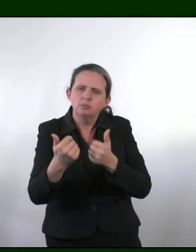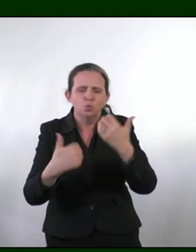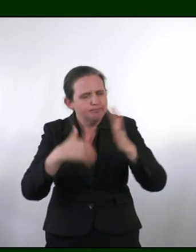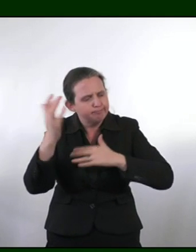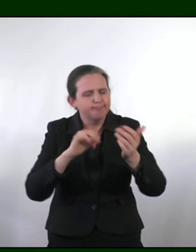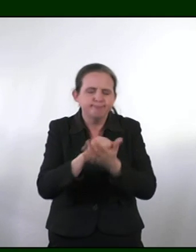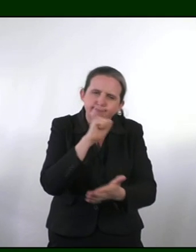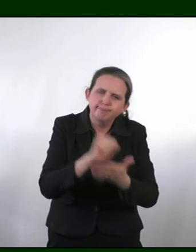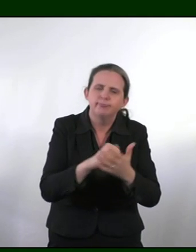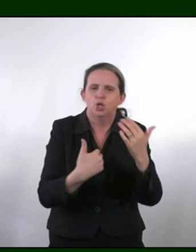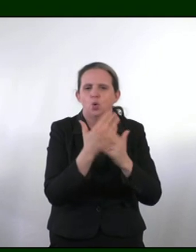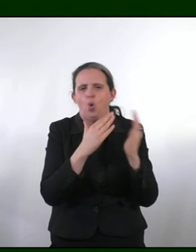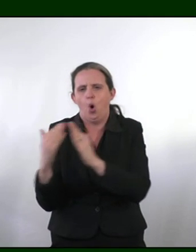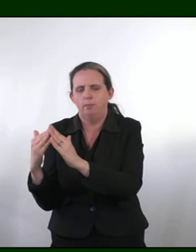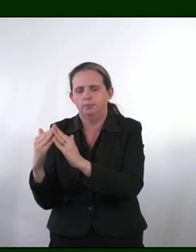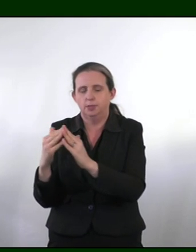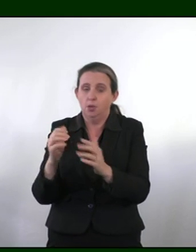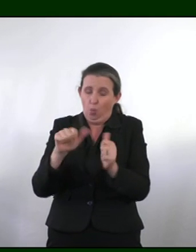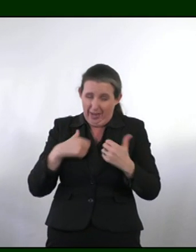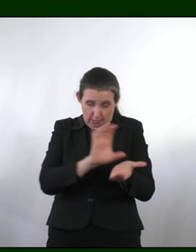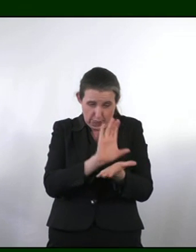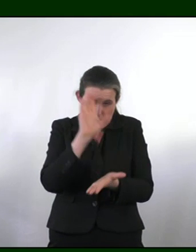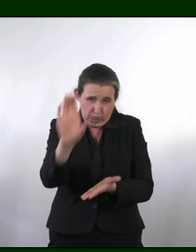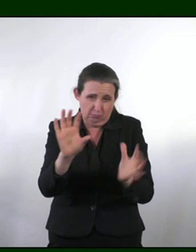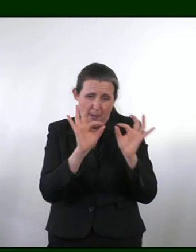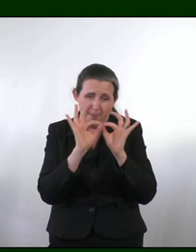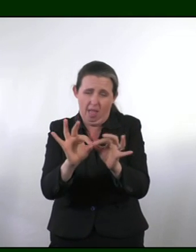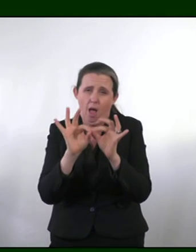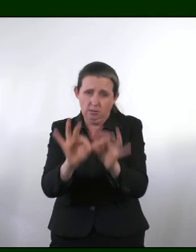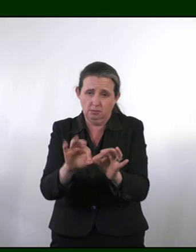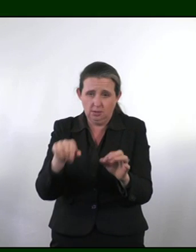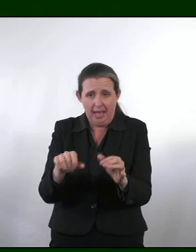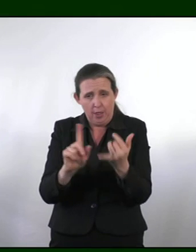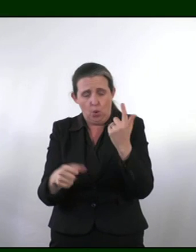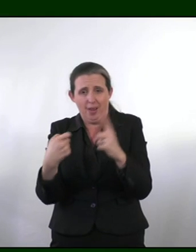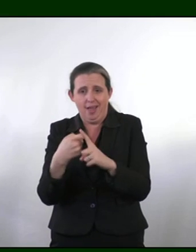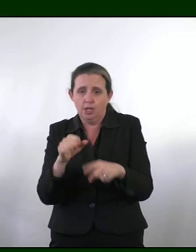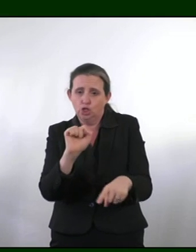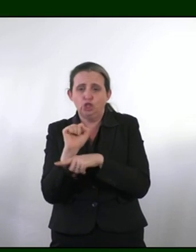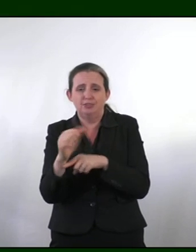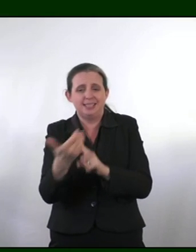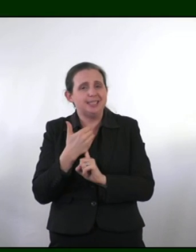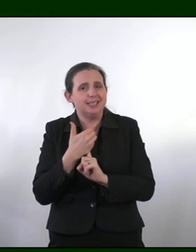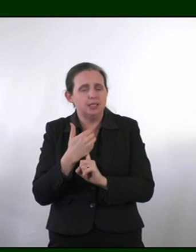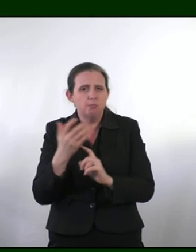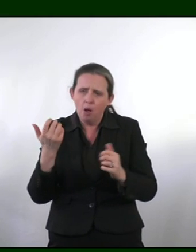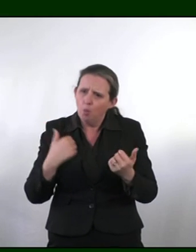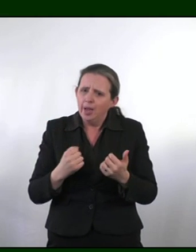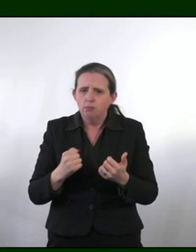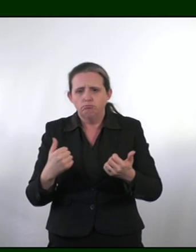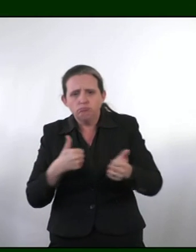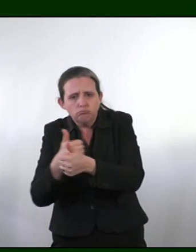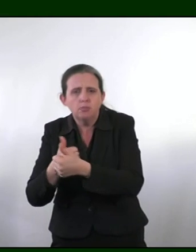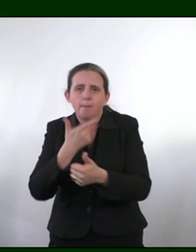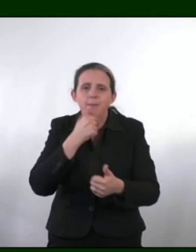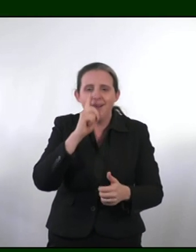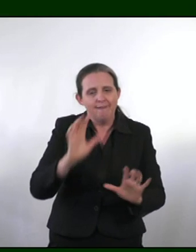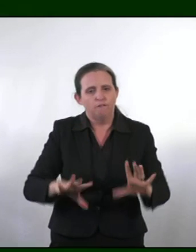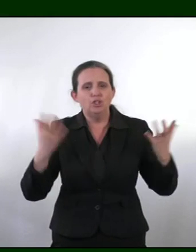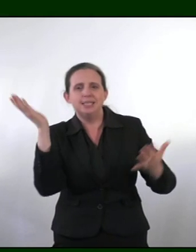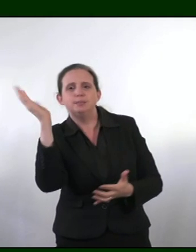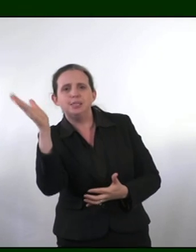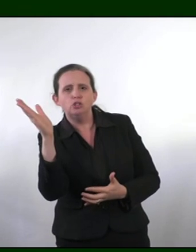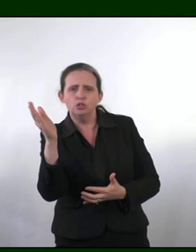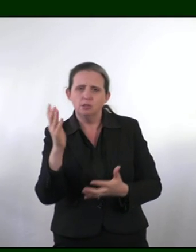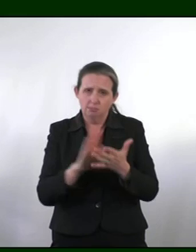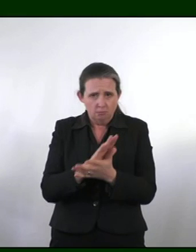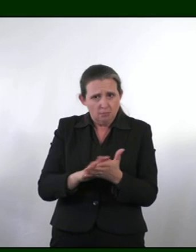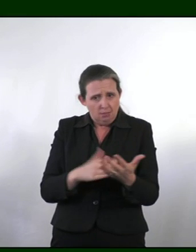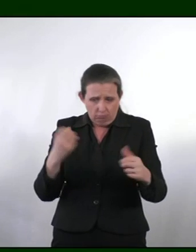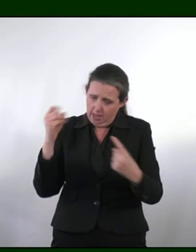As we invest billions in the security of this country, we are also defending free speech and democratic rule, proving that our values are more than just words.